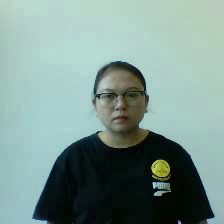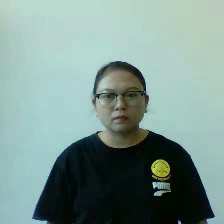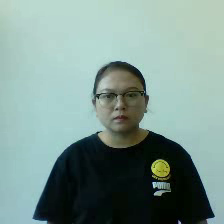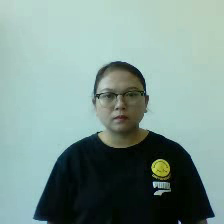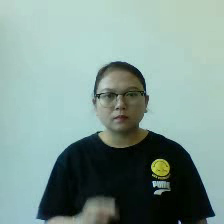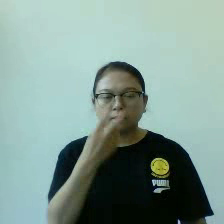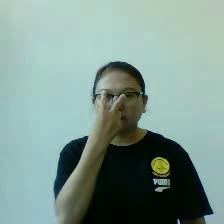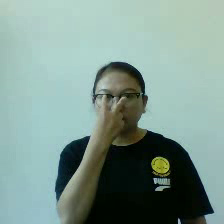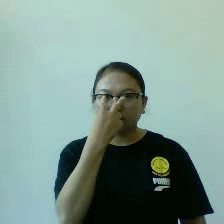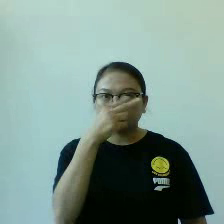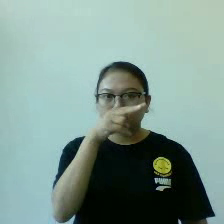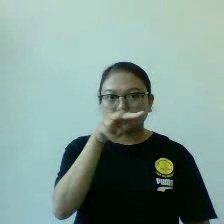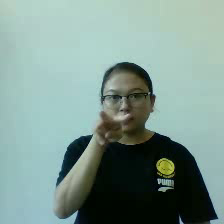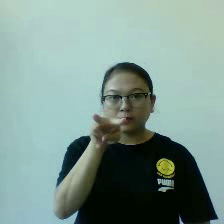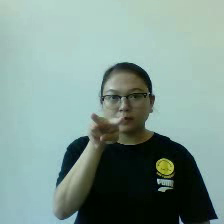Nhìn